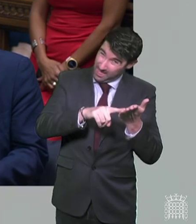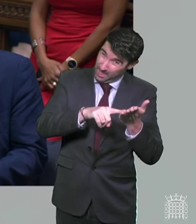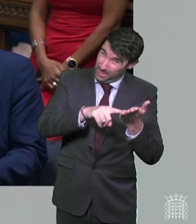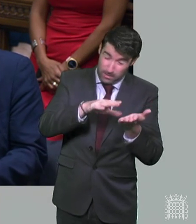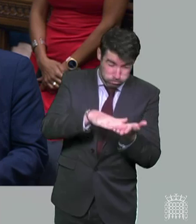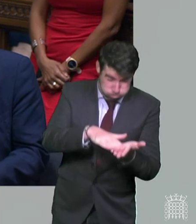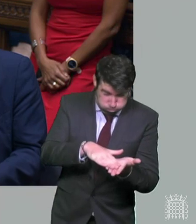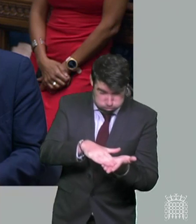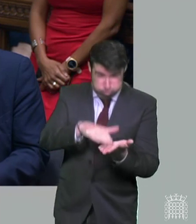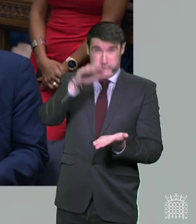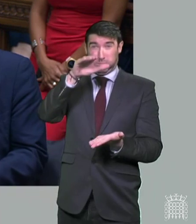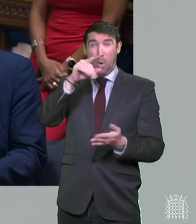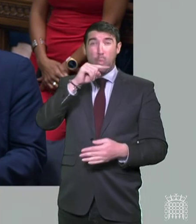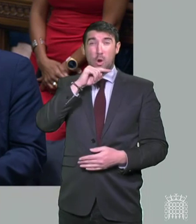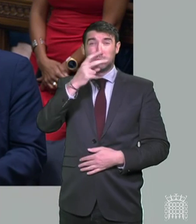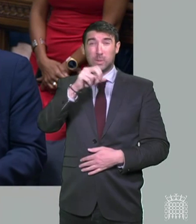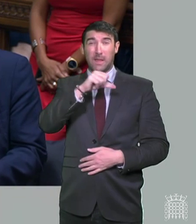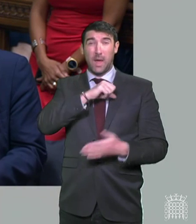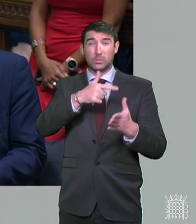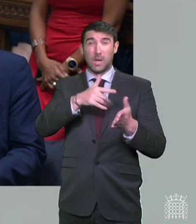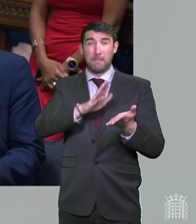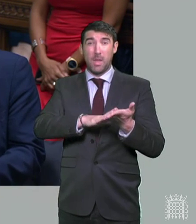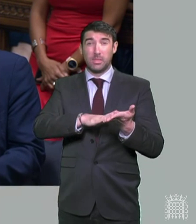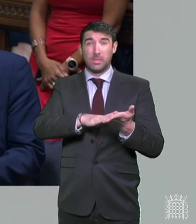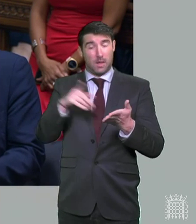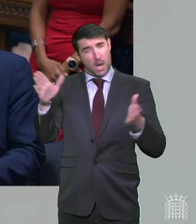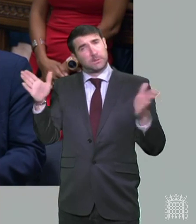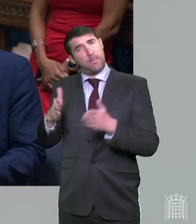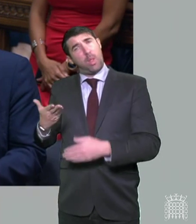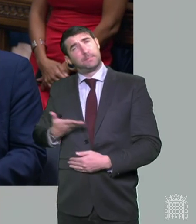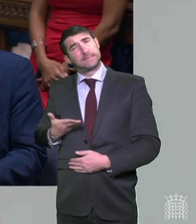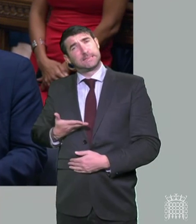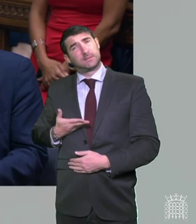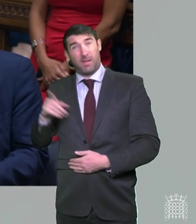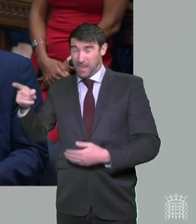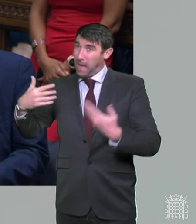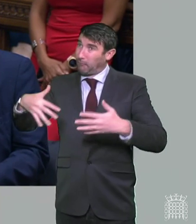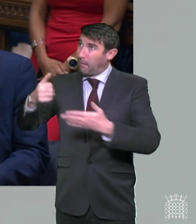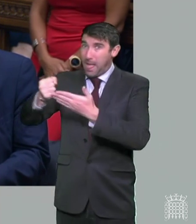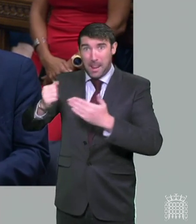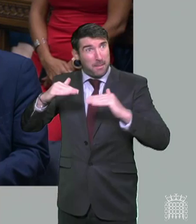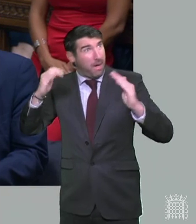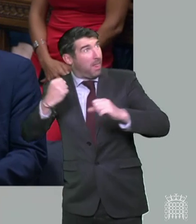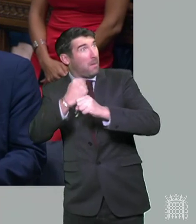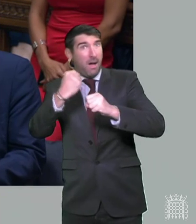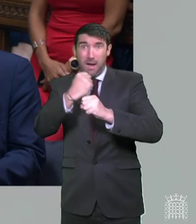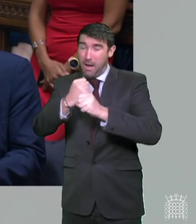Heavy energy users face a disproportionate burden and clearly need more support than other businesses.